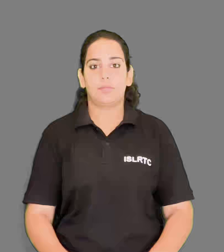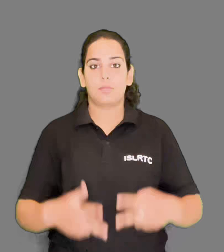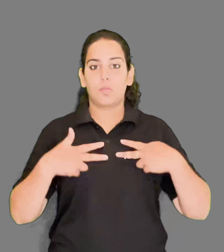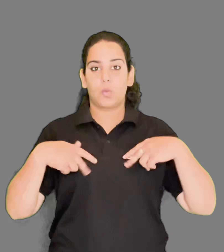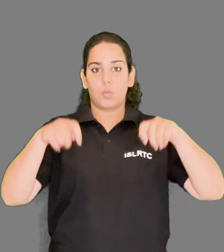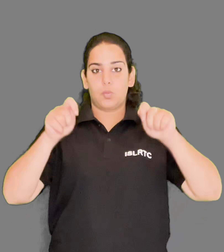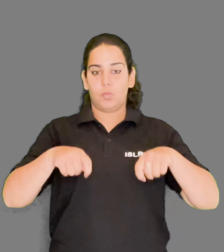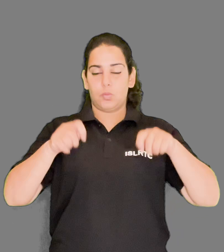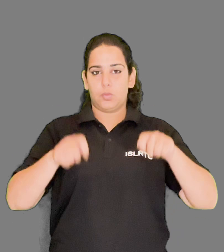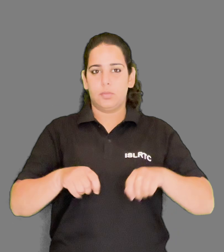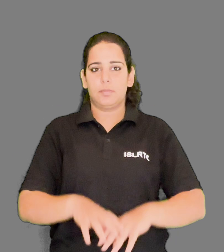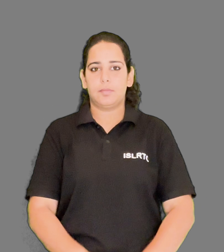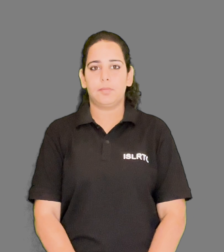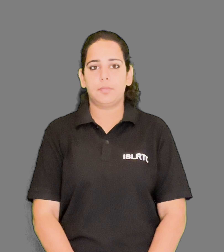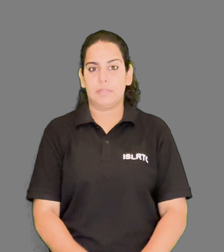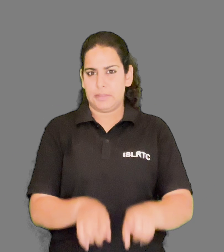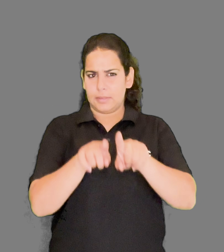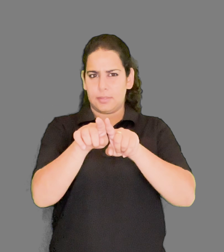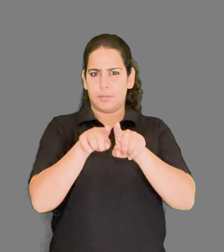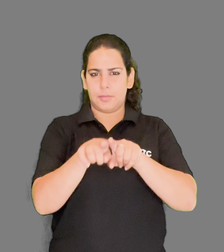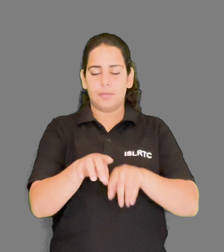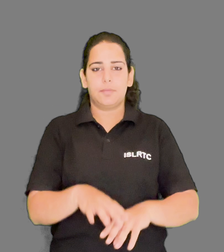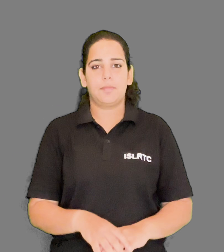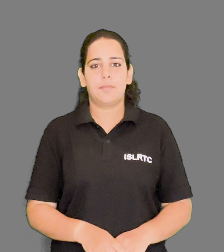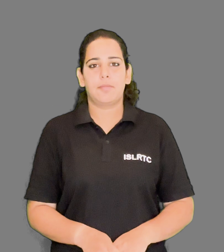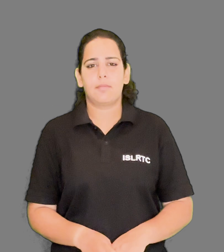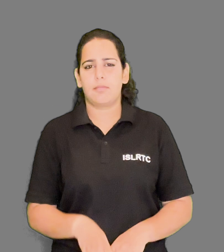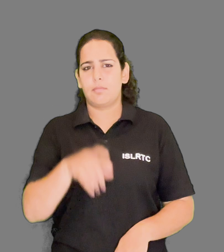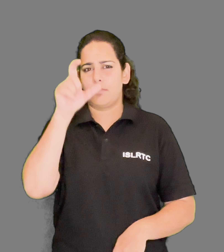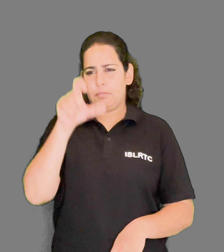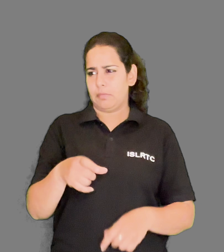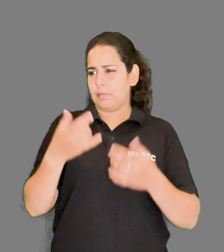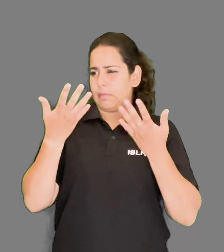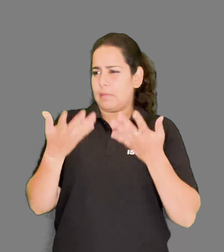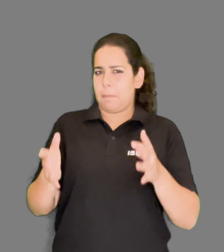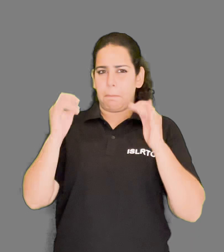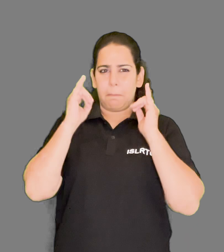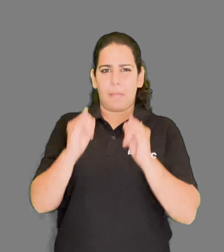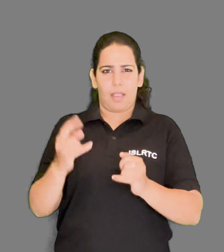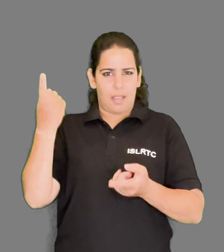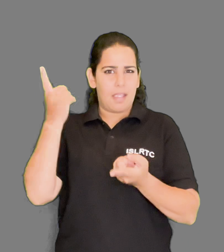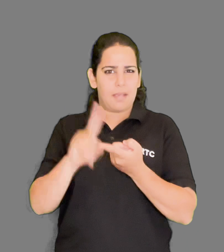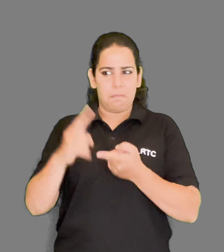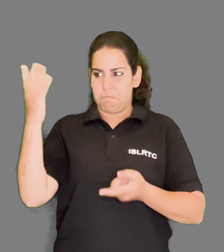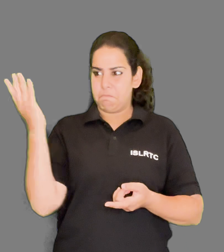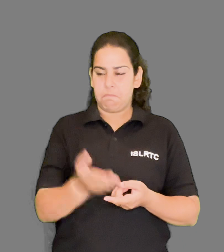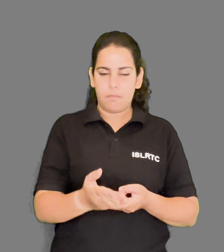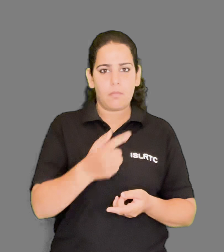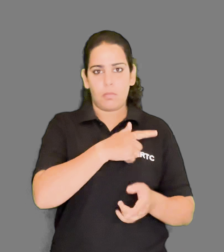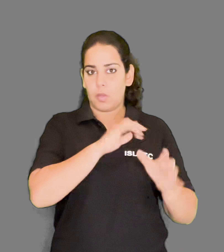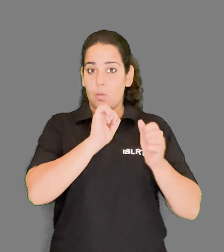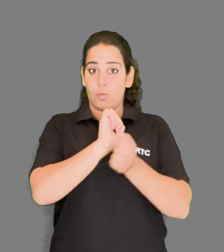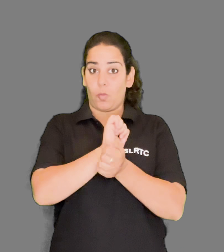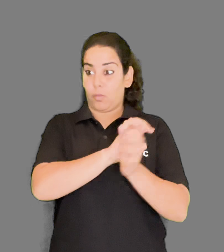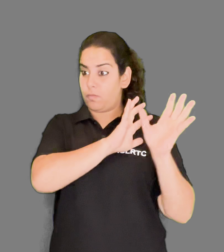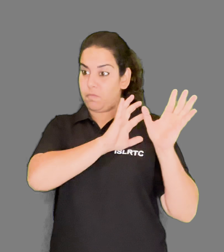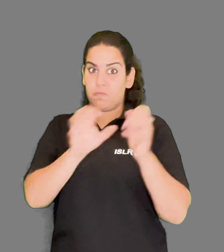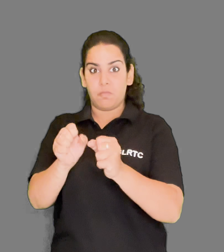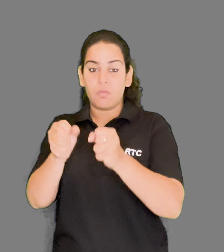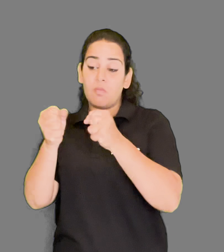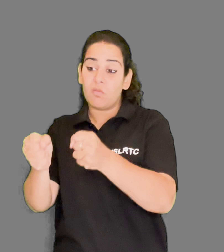Enforcement Making a particular situation happen or be accepted